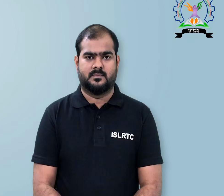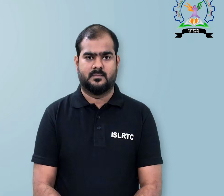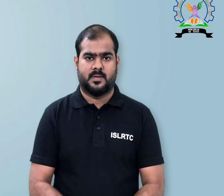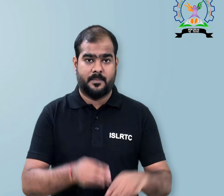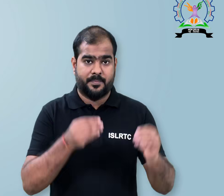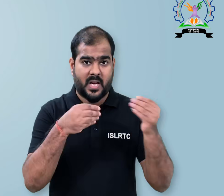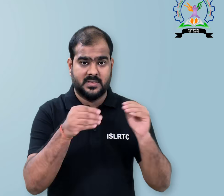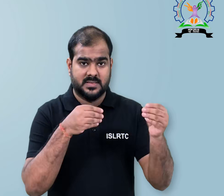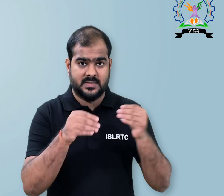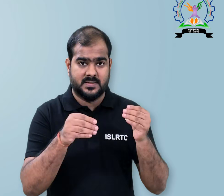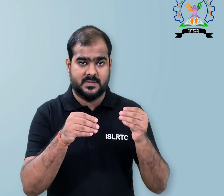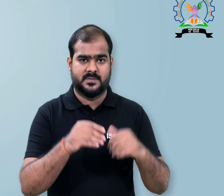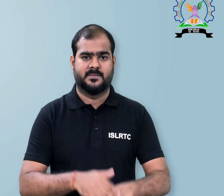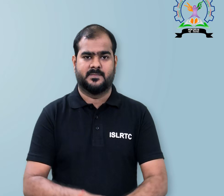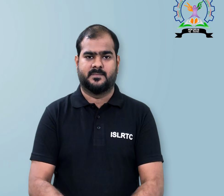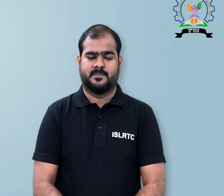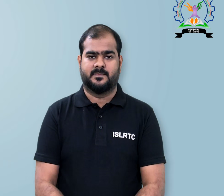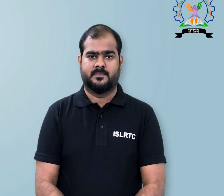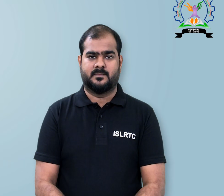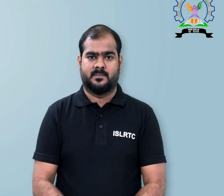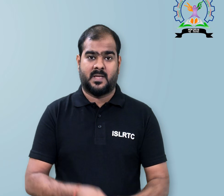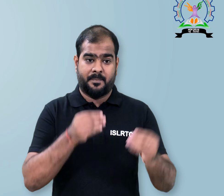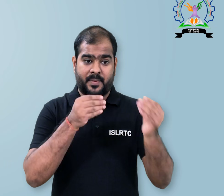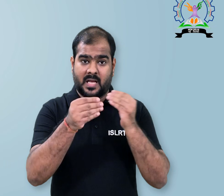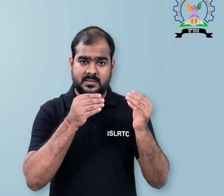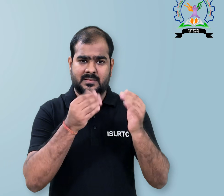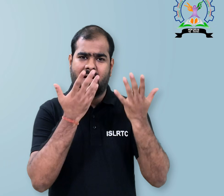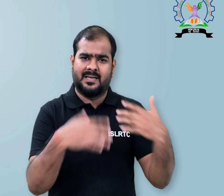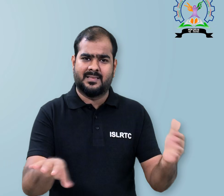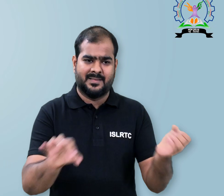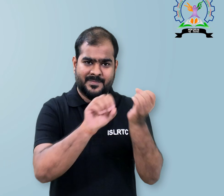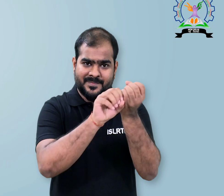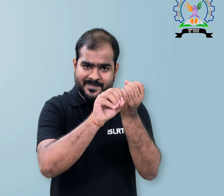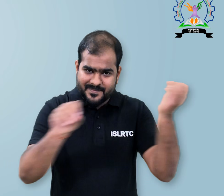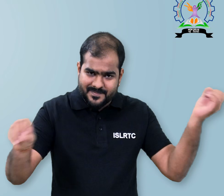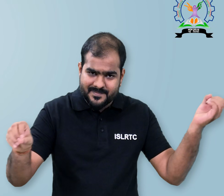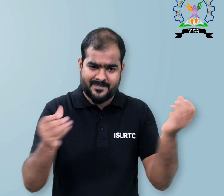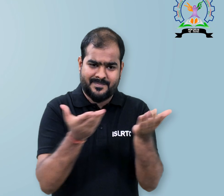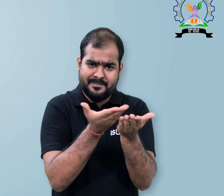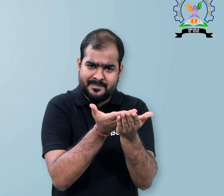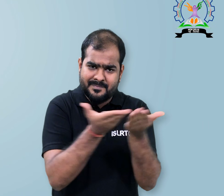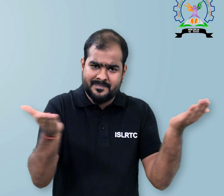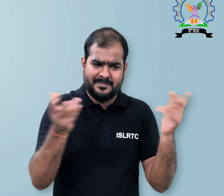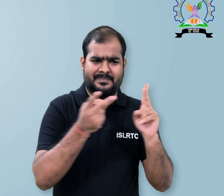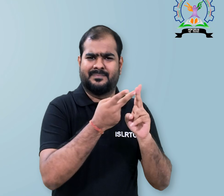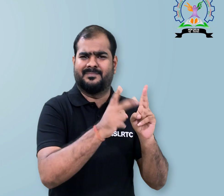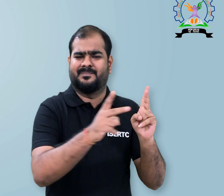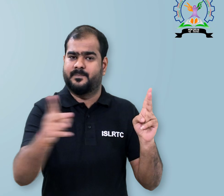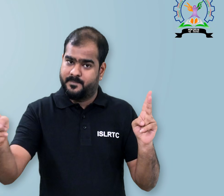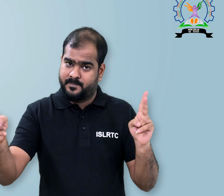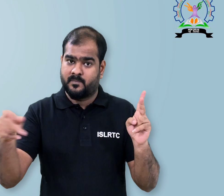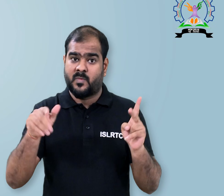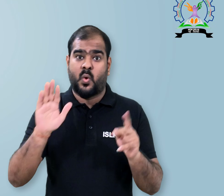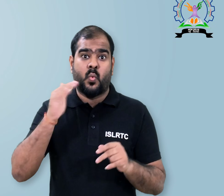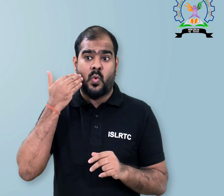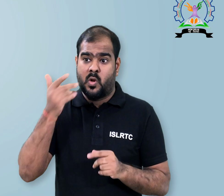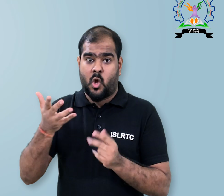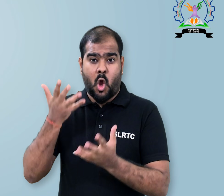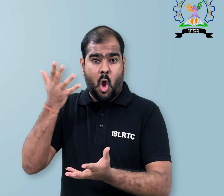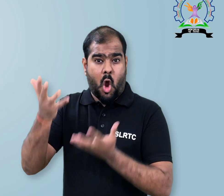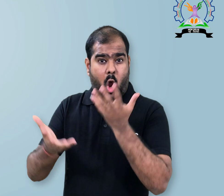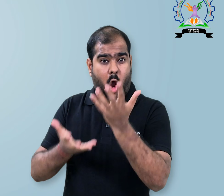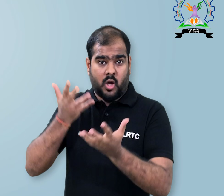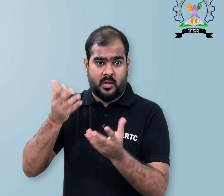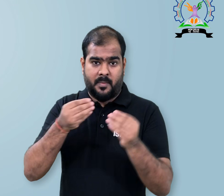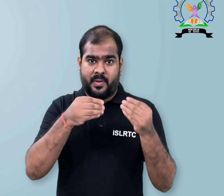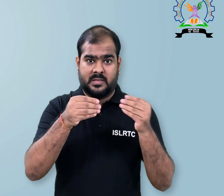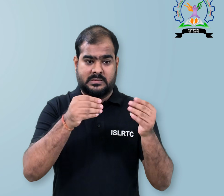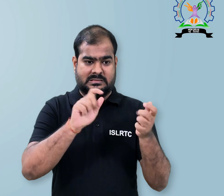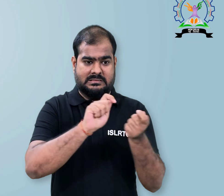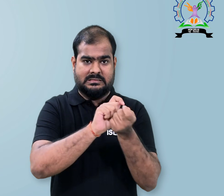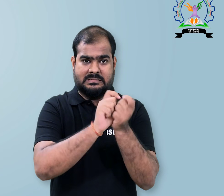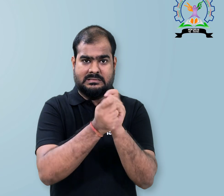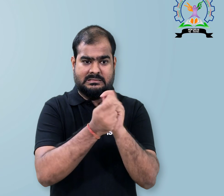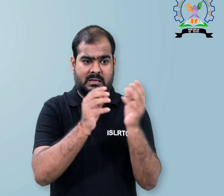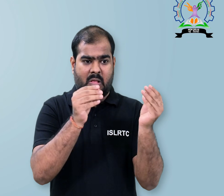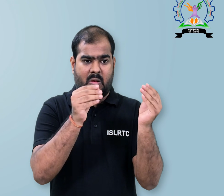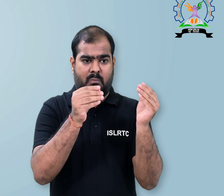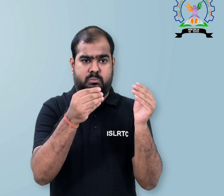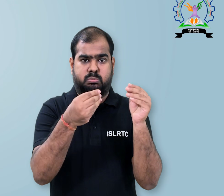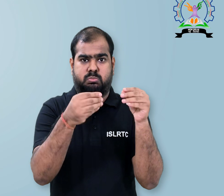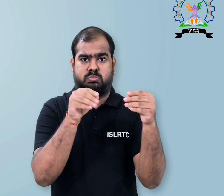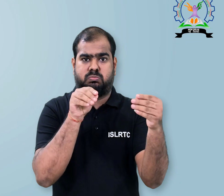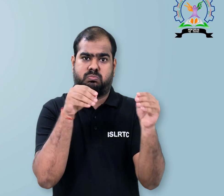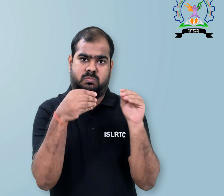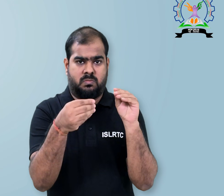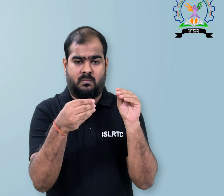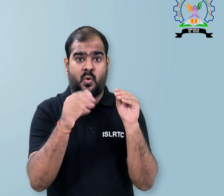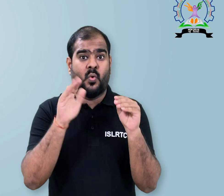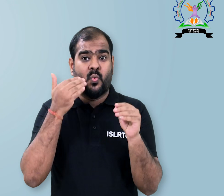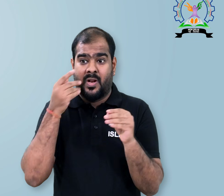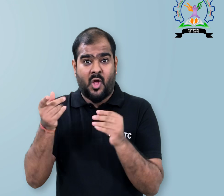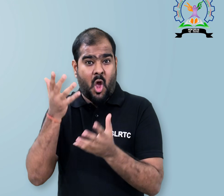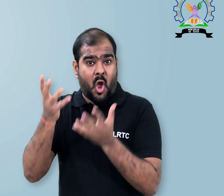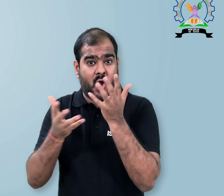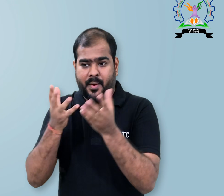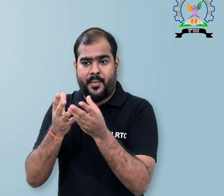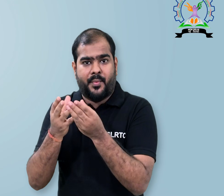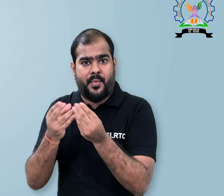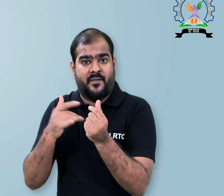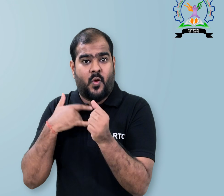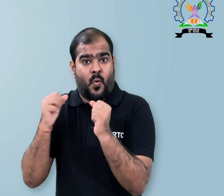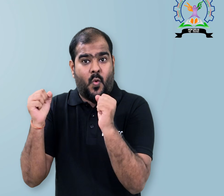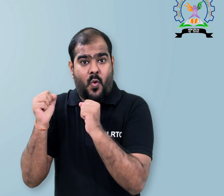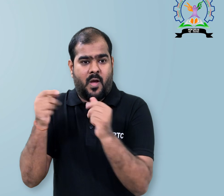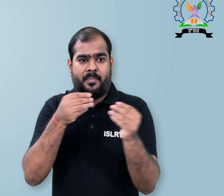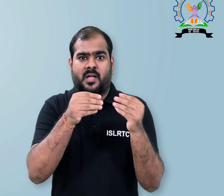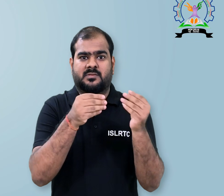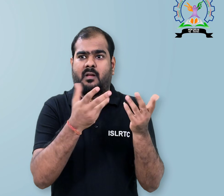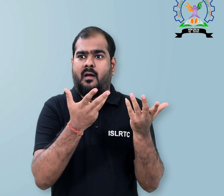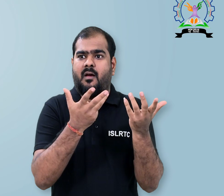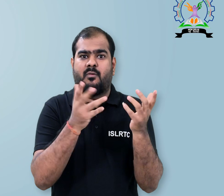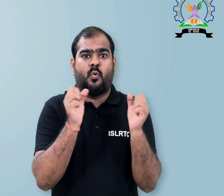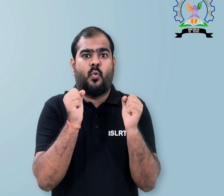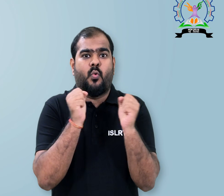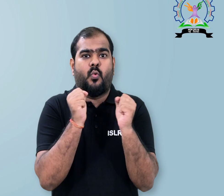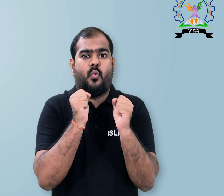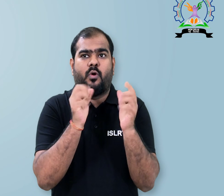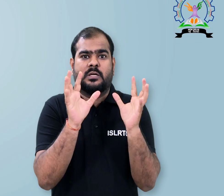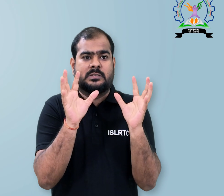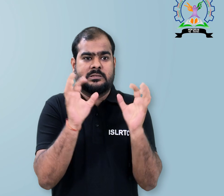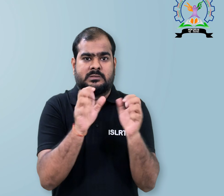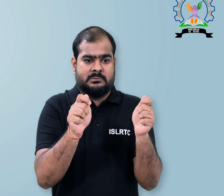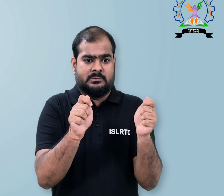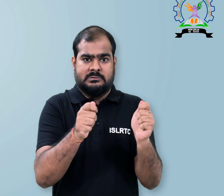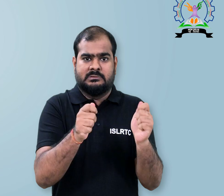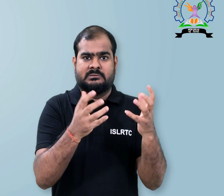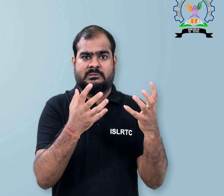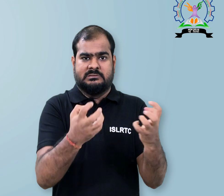Thermoplastics A thermoplastic is a plastic material that softens when melted and gets solidified when undergoes cooling.